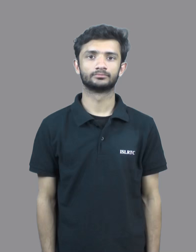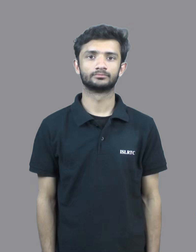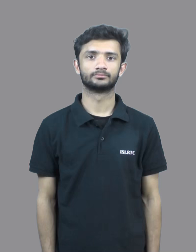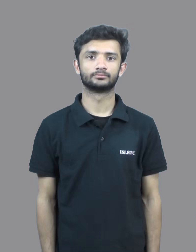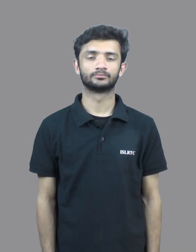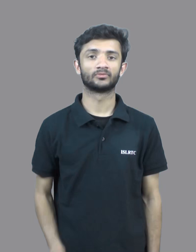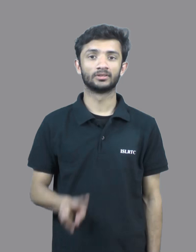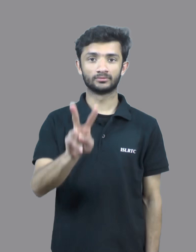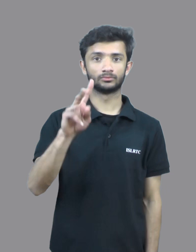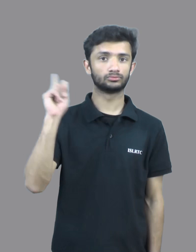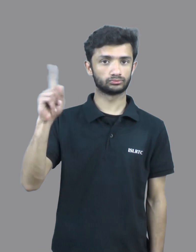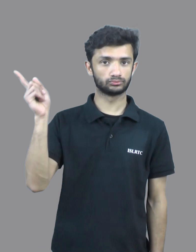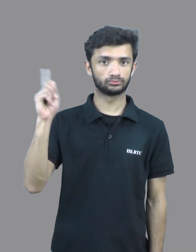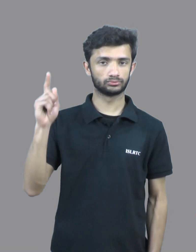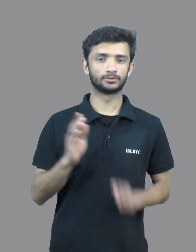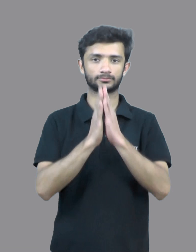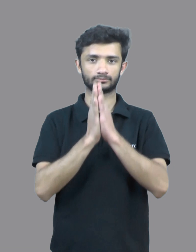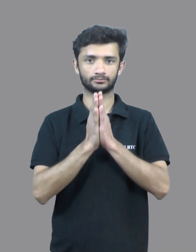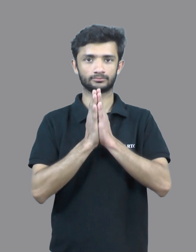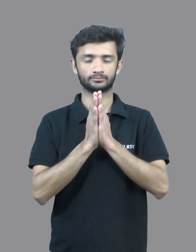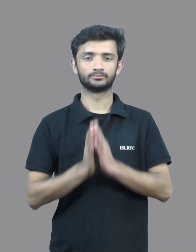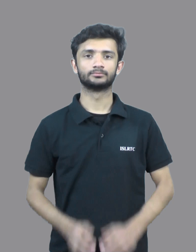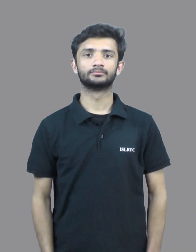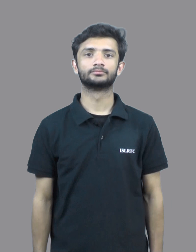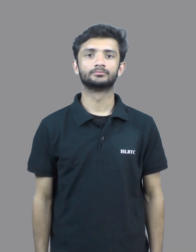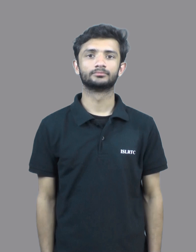Vishnu